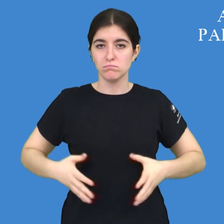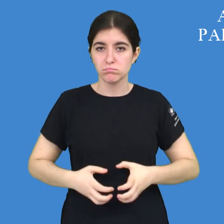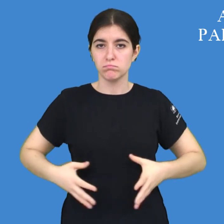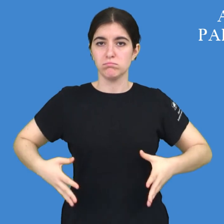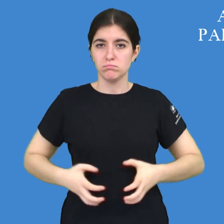incrementar